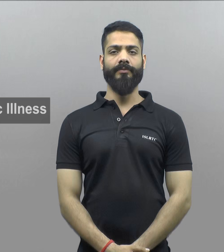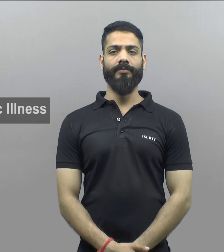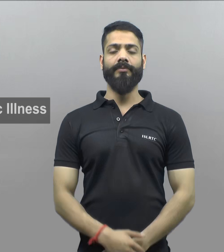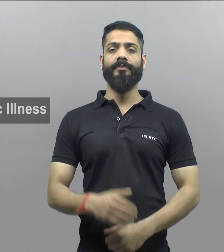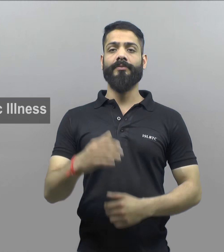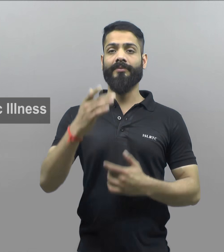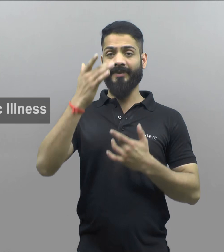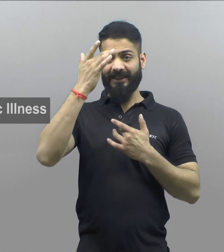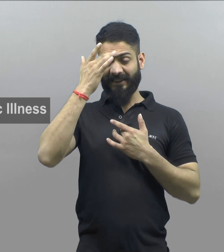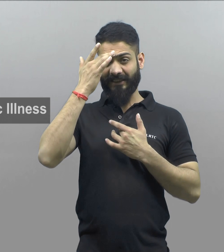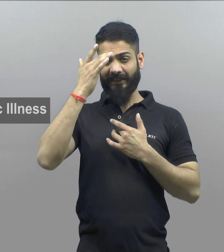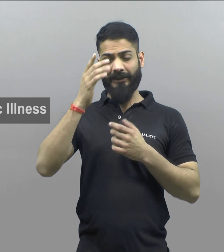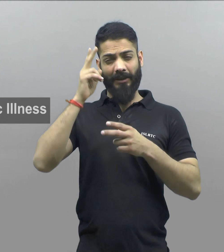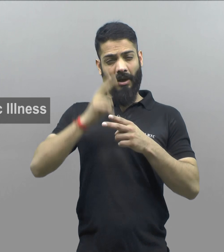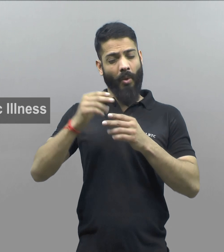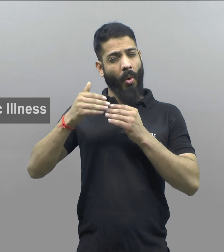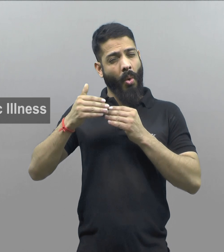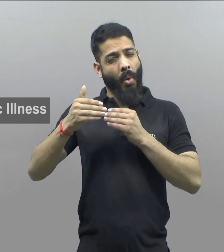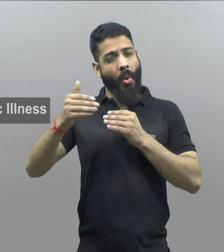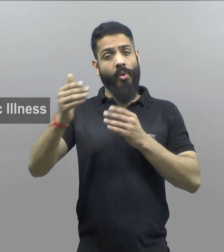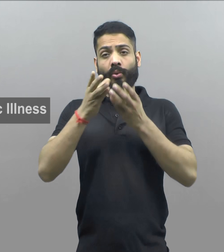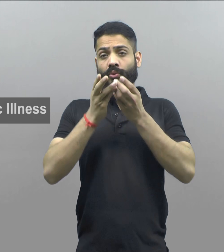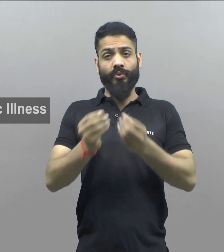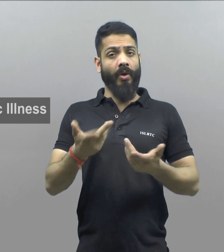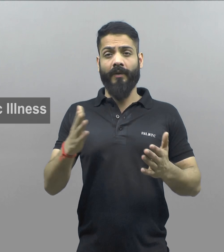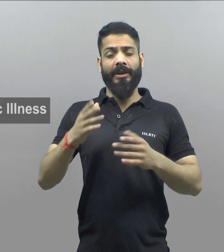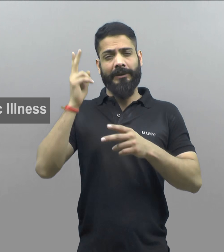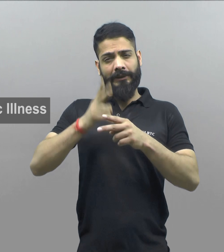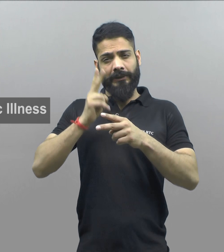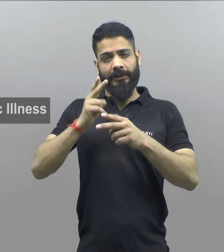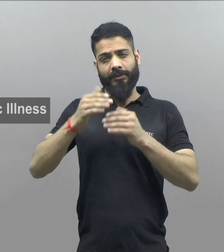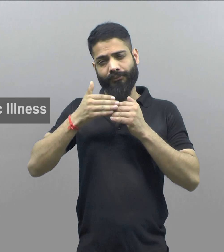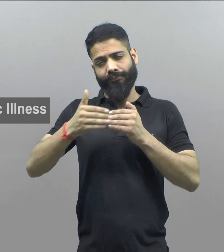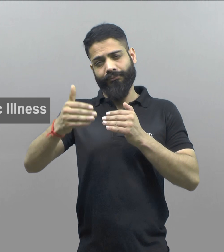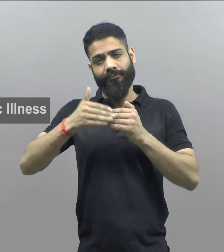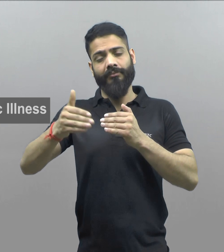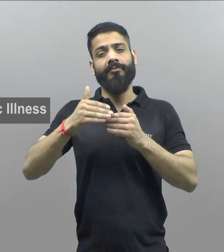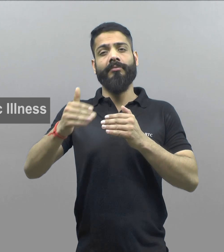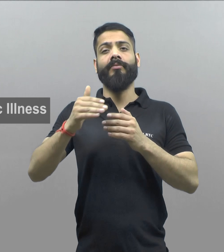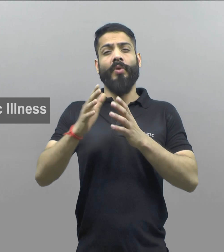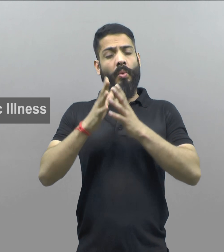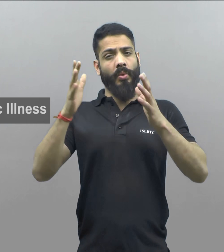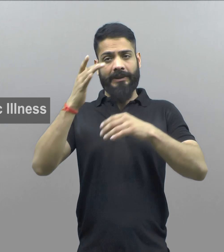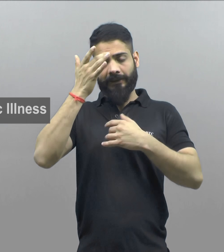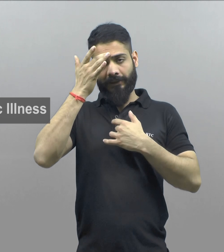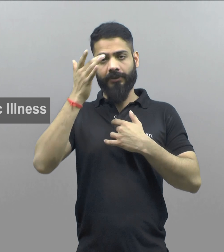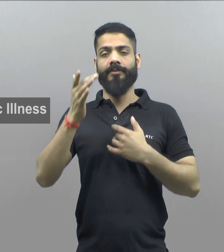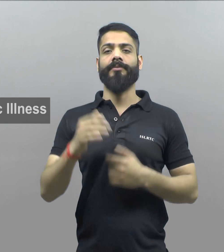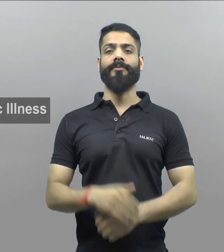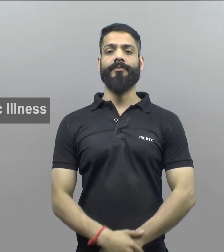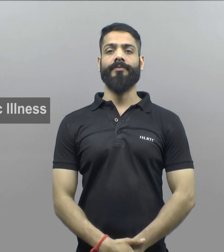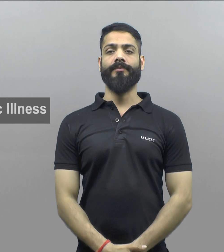Chronic Illness